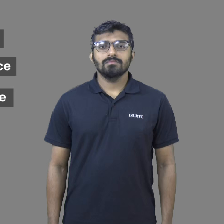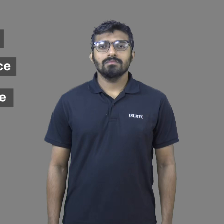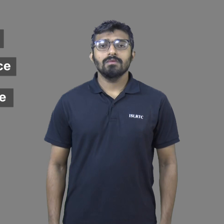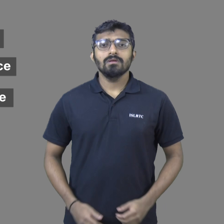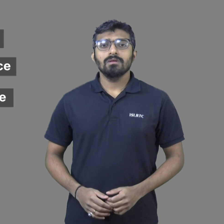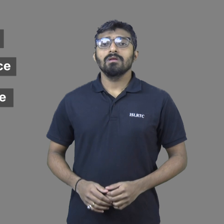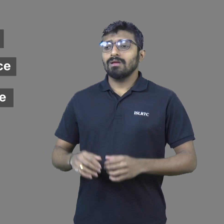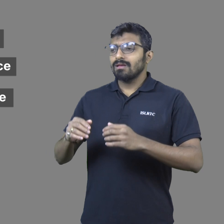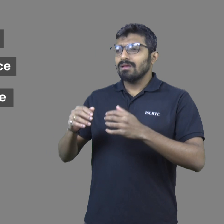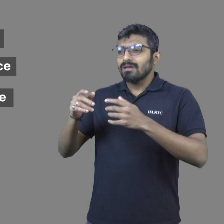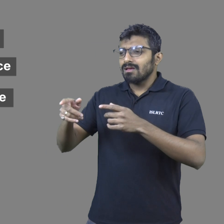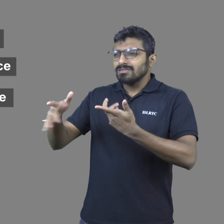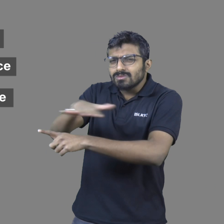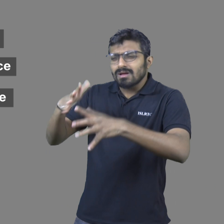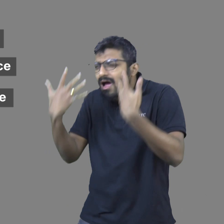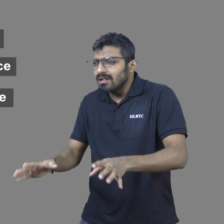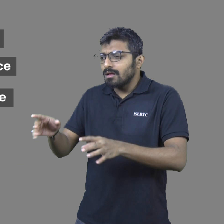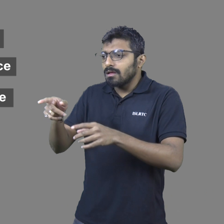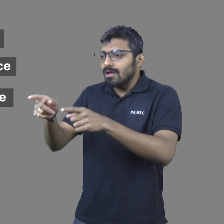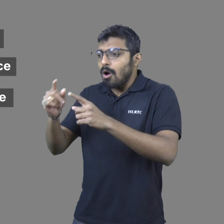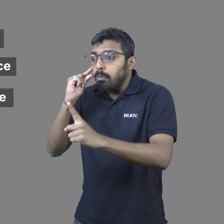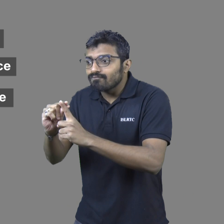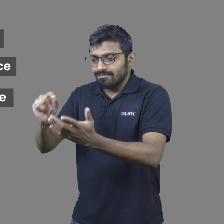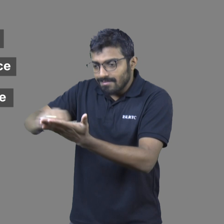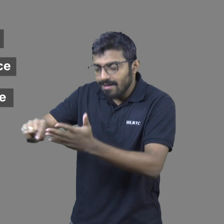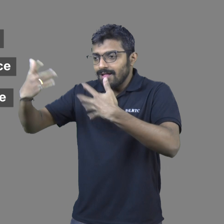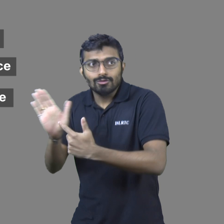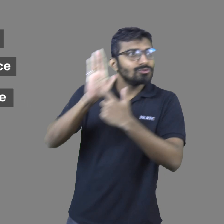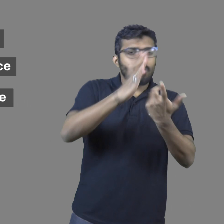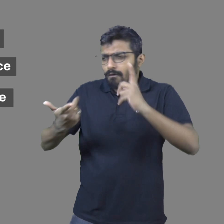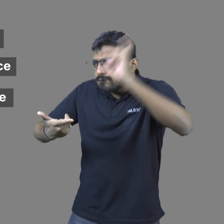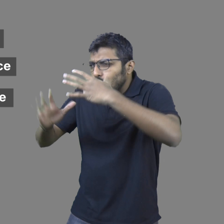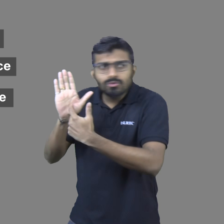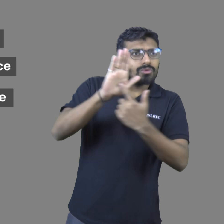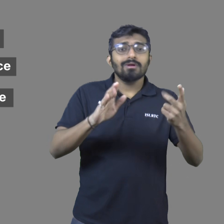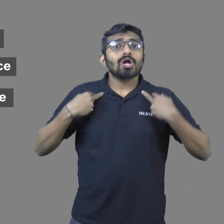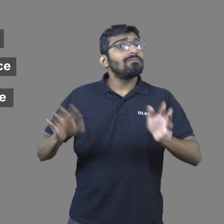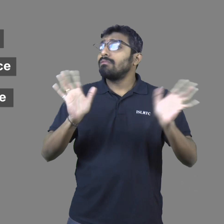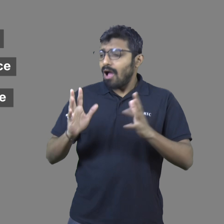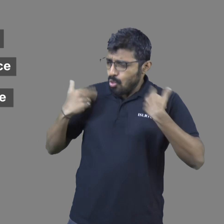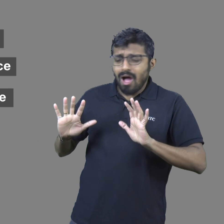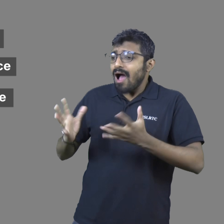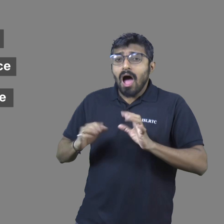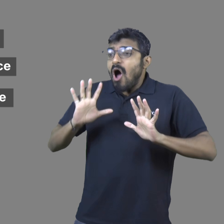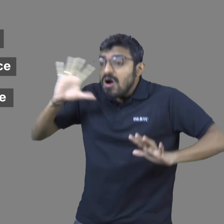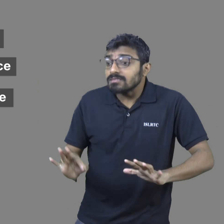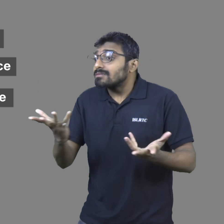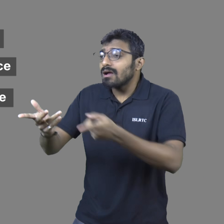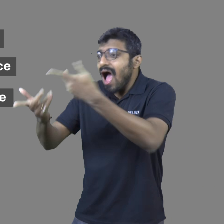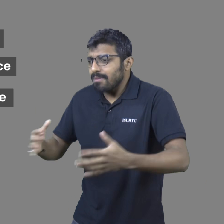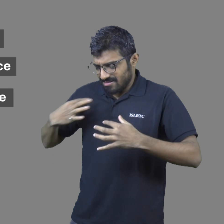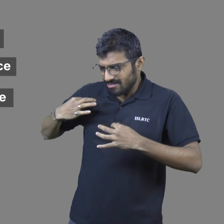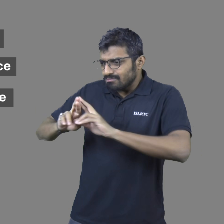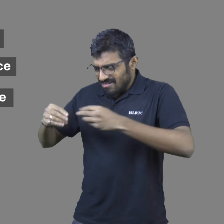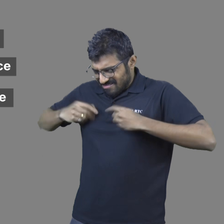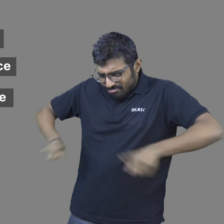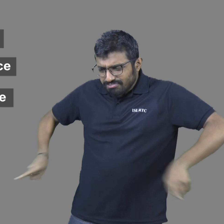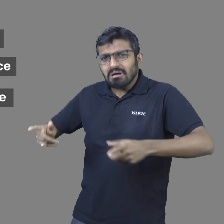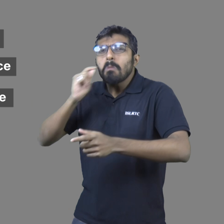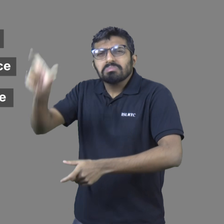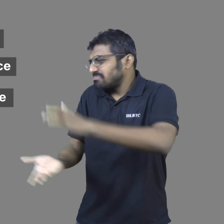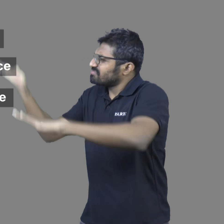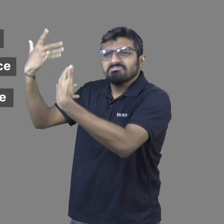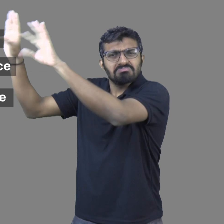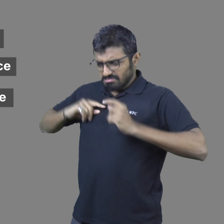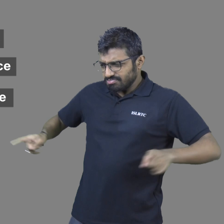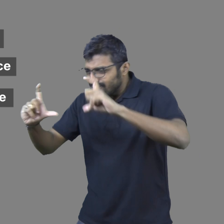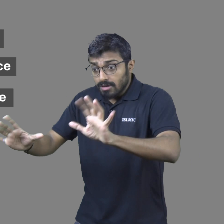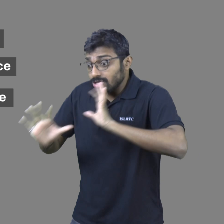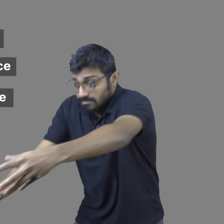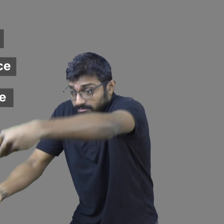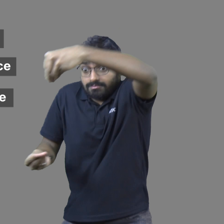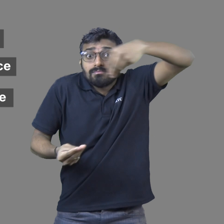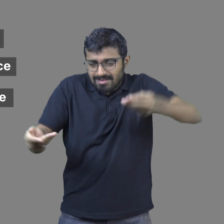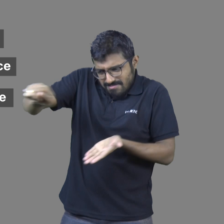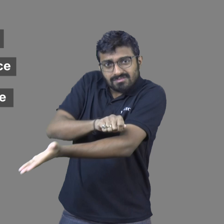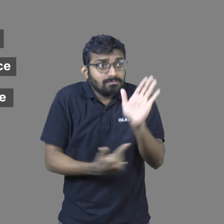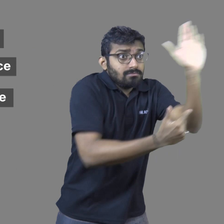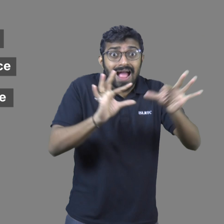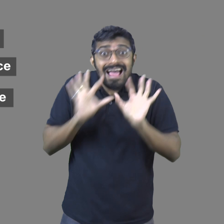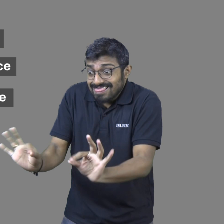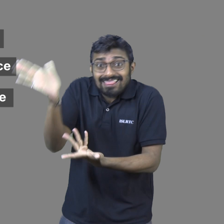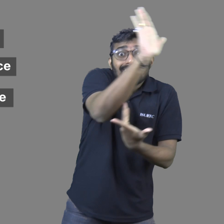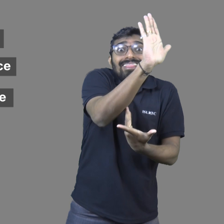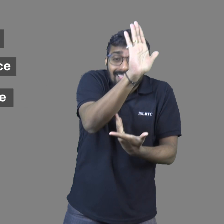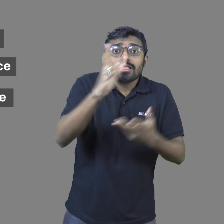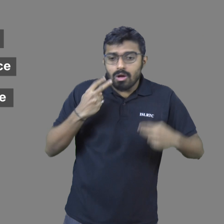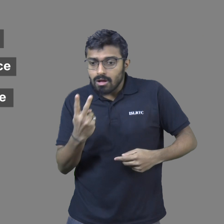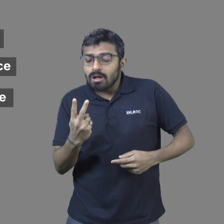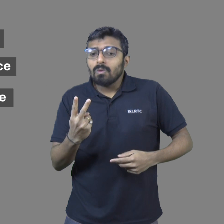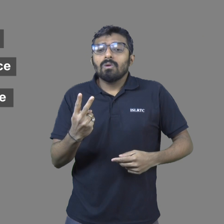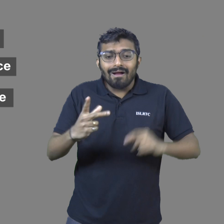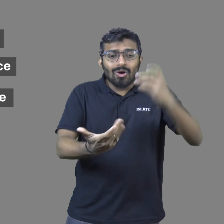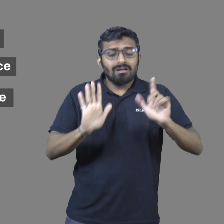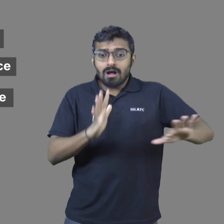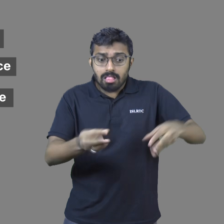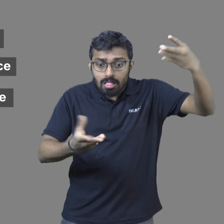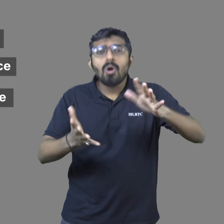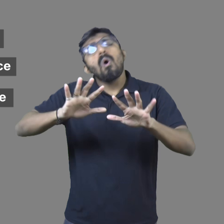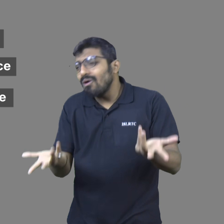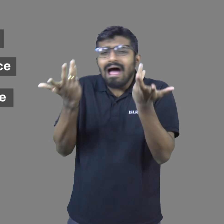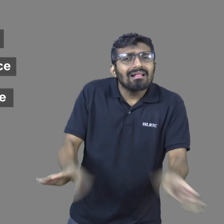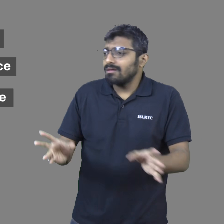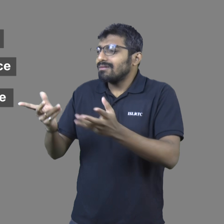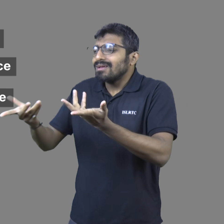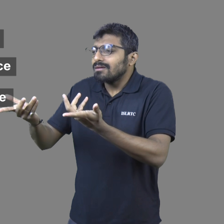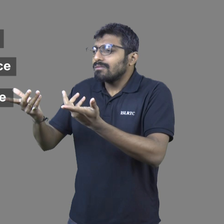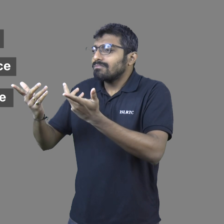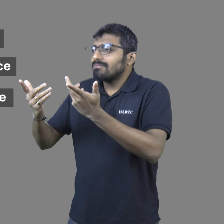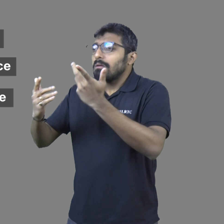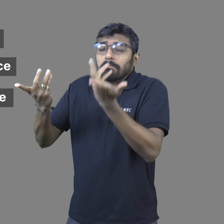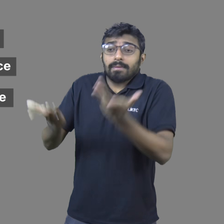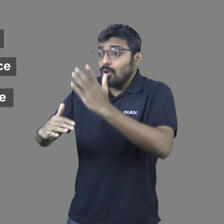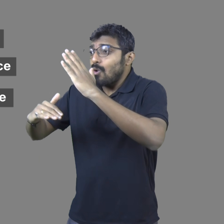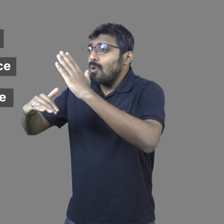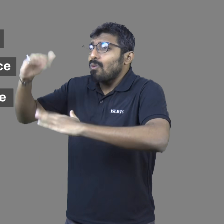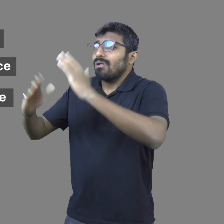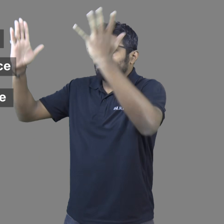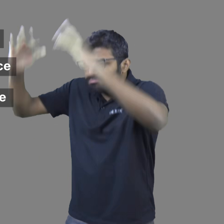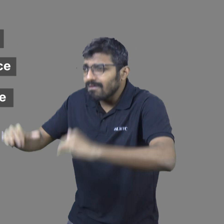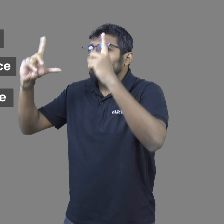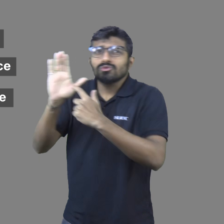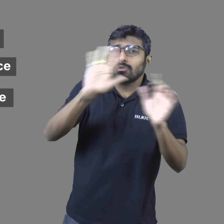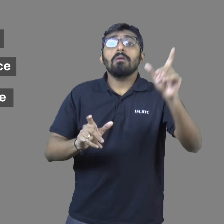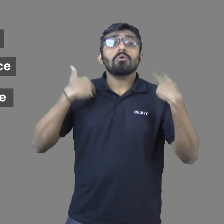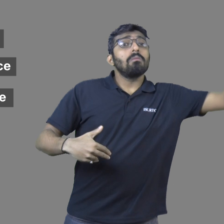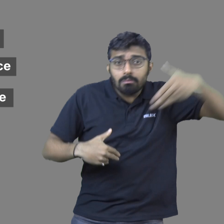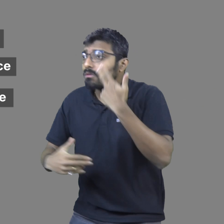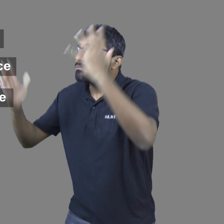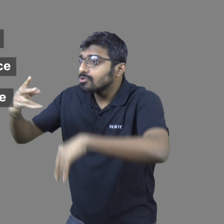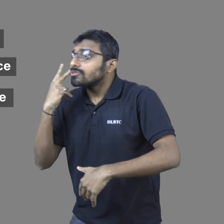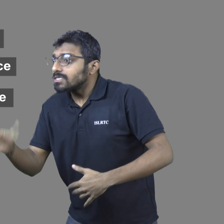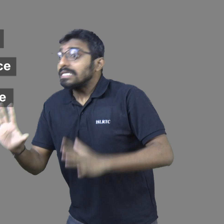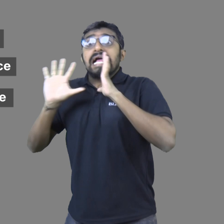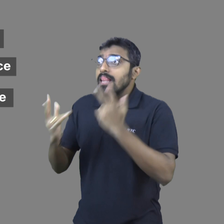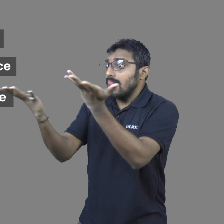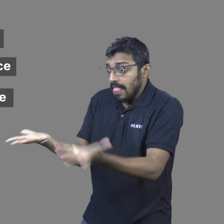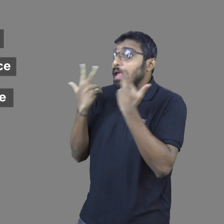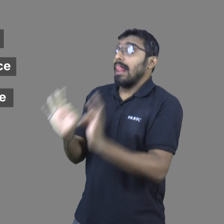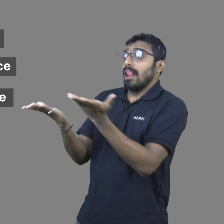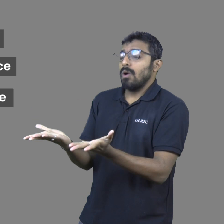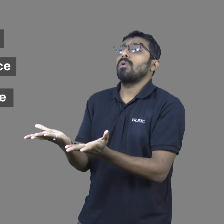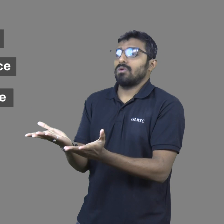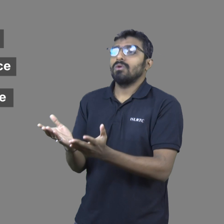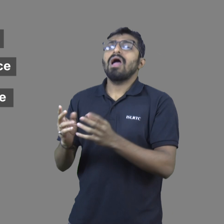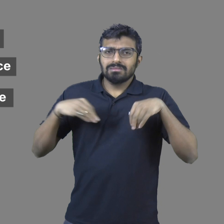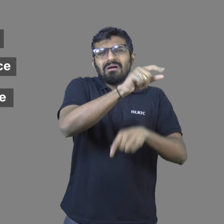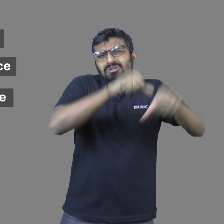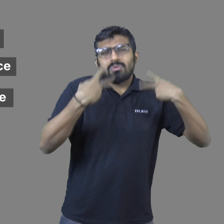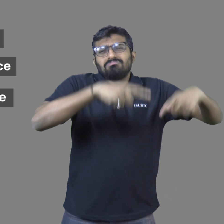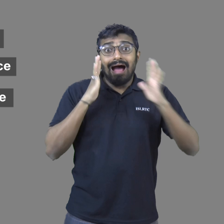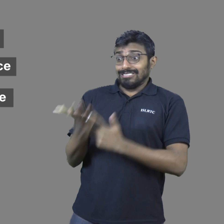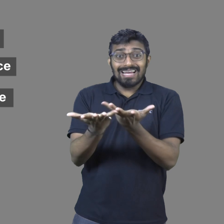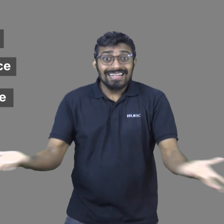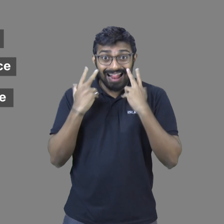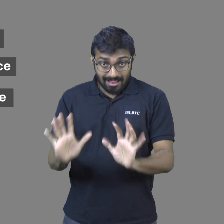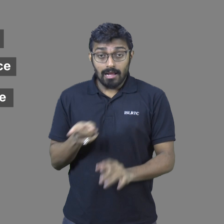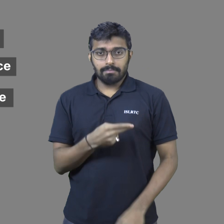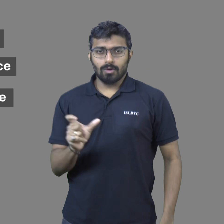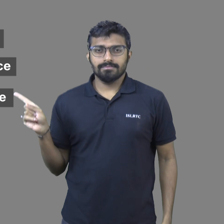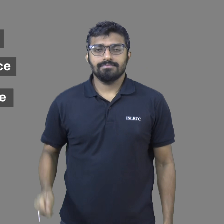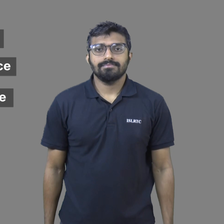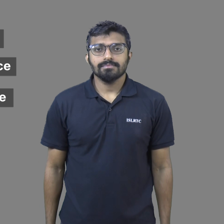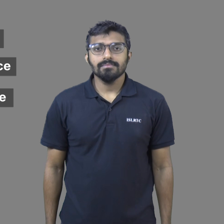Real Evidence or Physical Evidence or Material Evidence